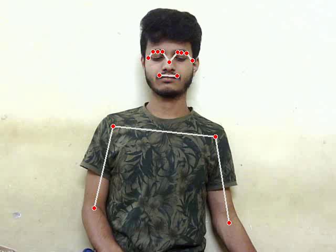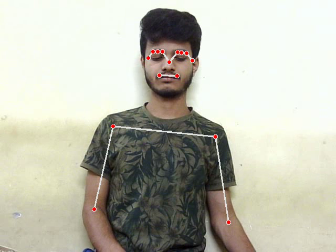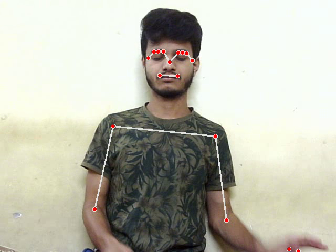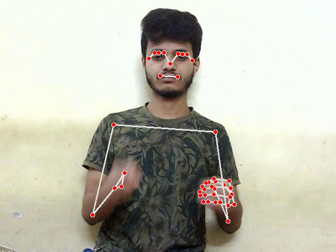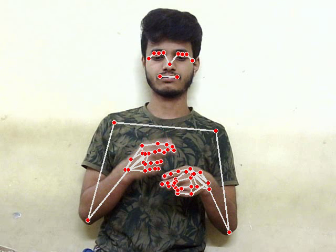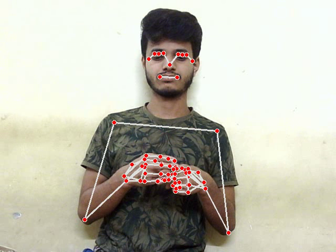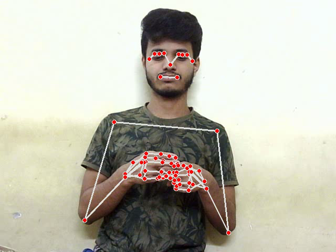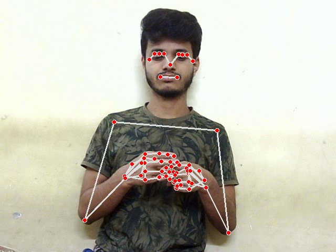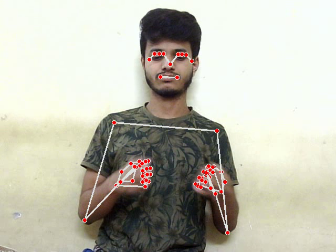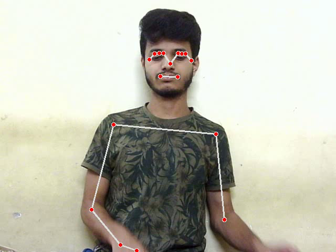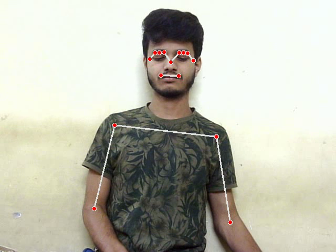name